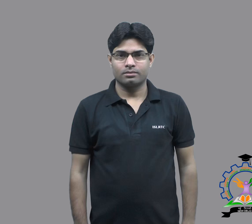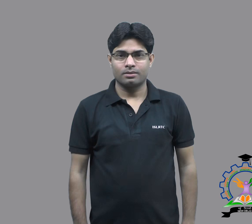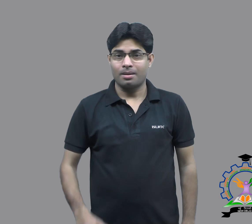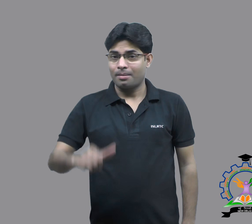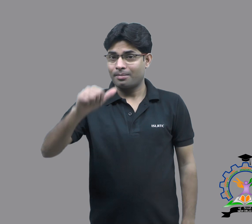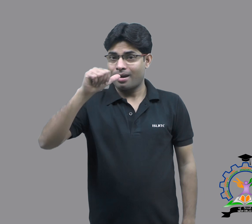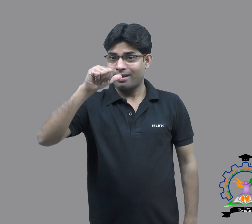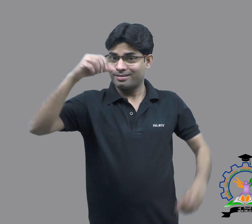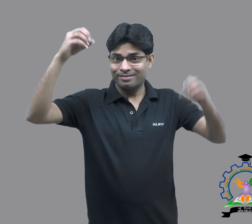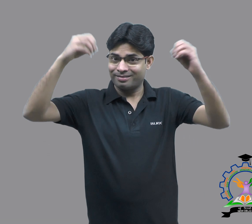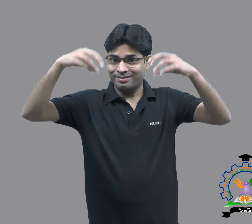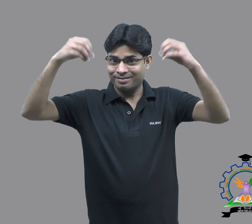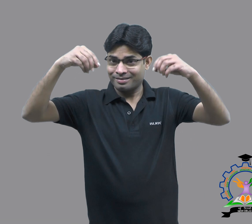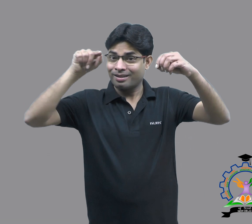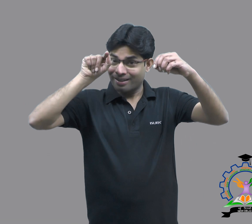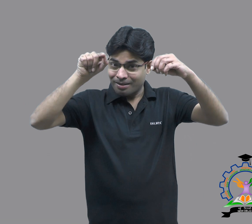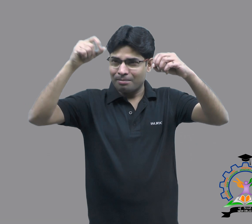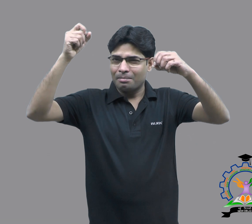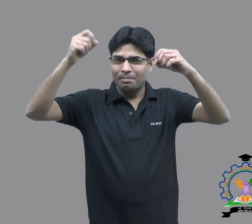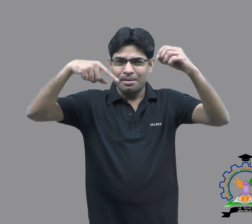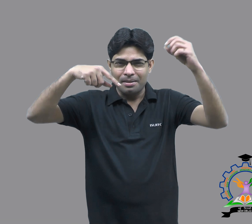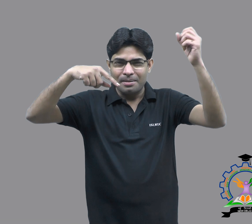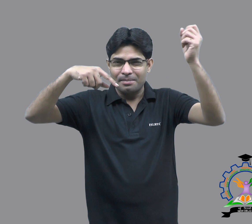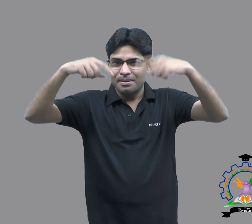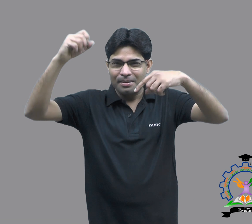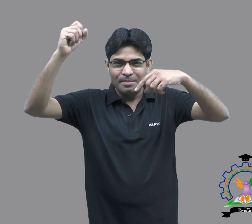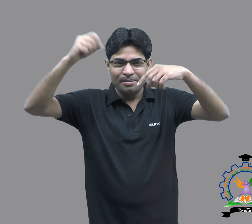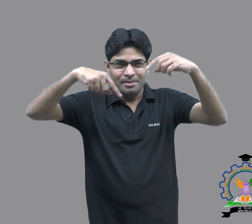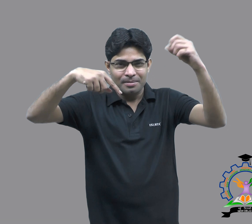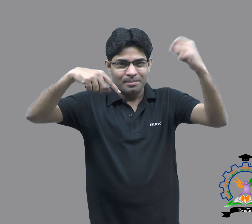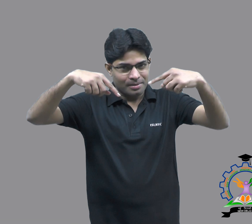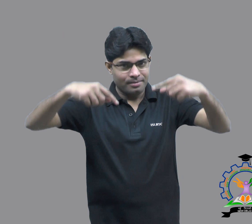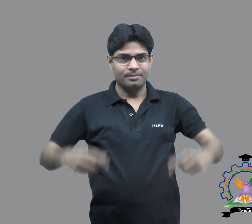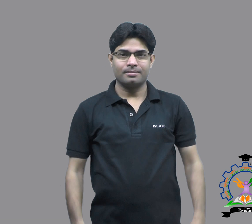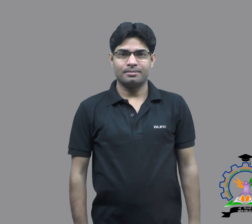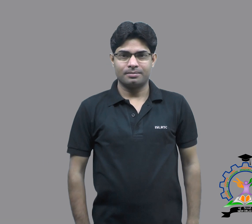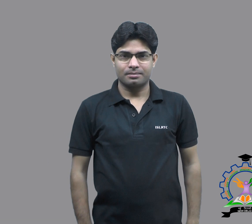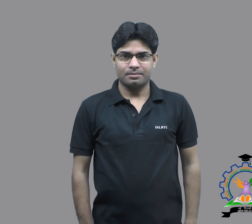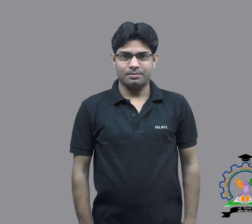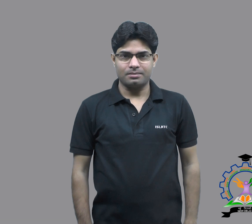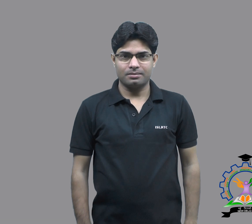Drizzle